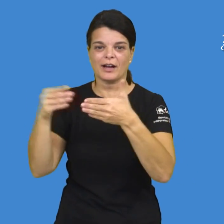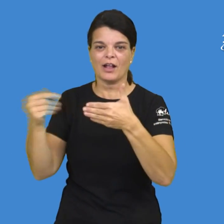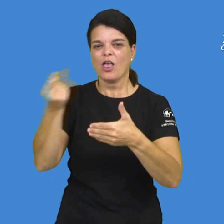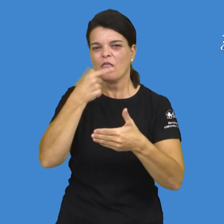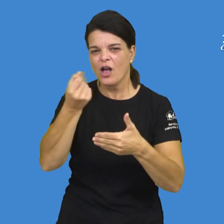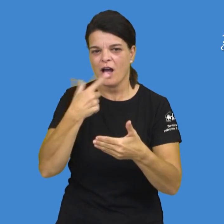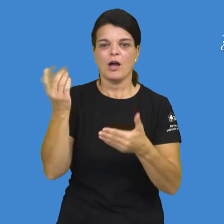droga